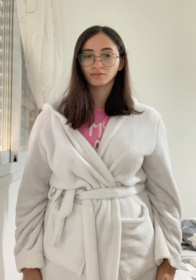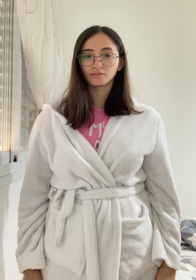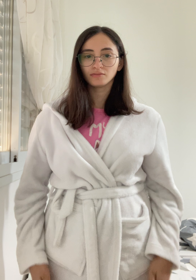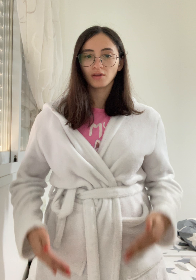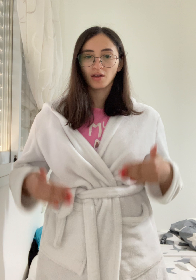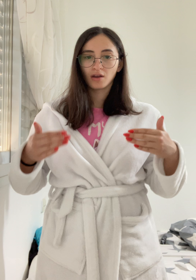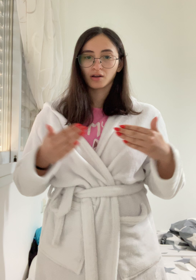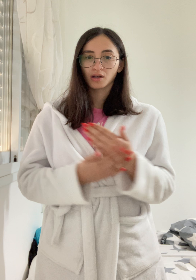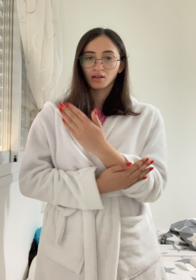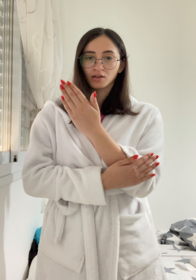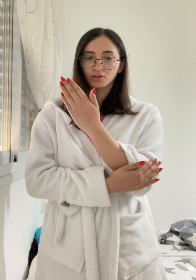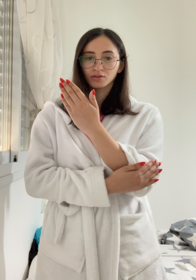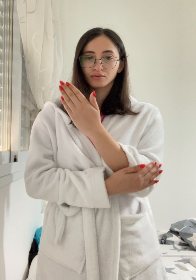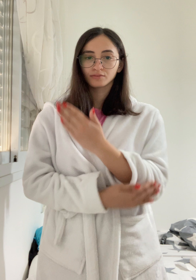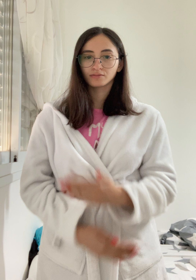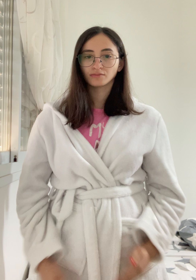חדש